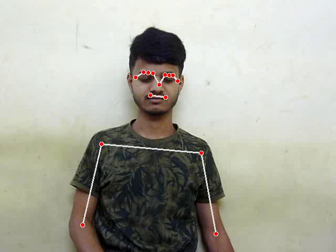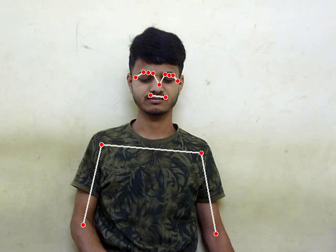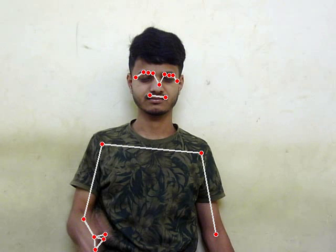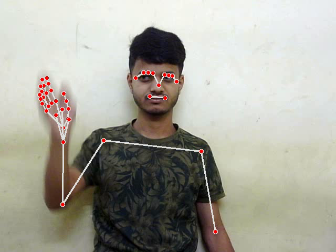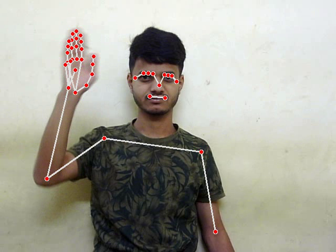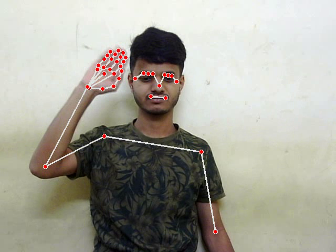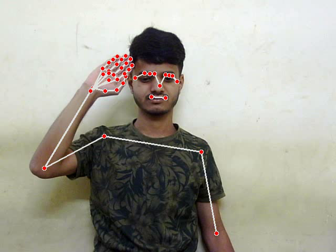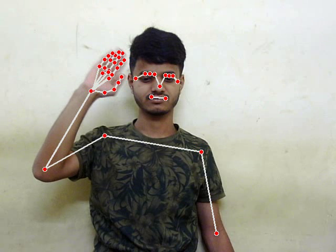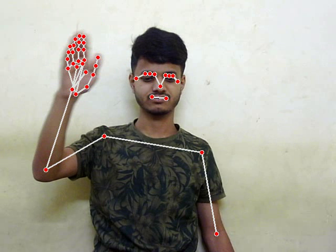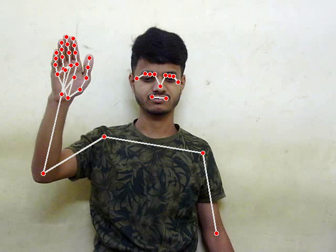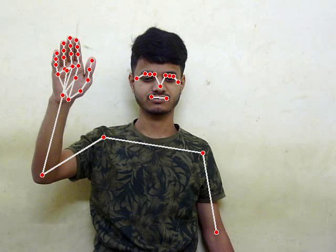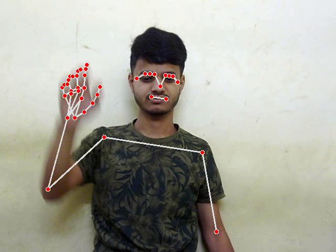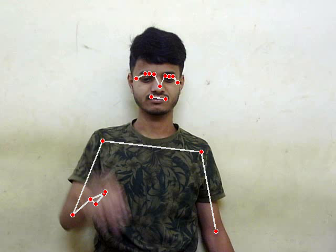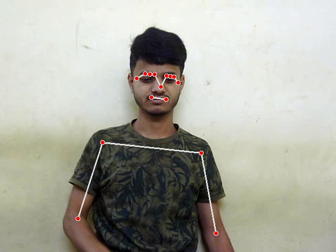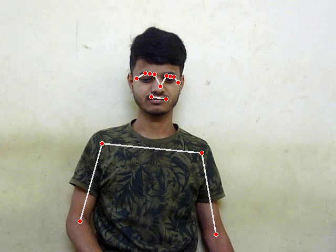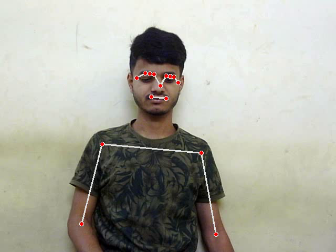hello